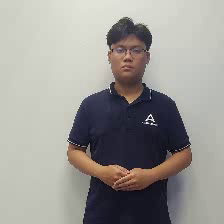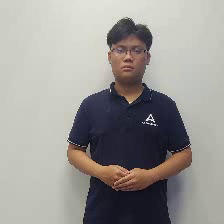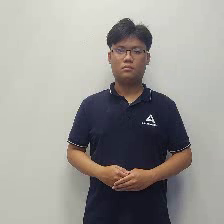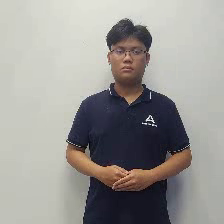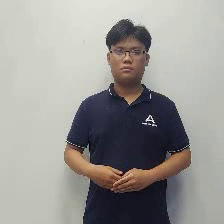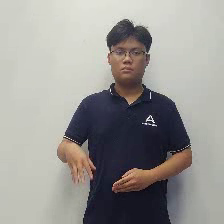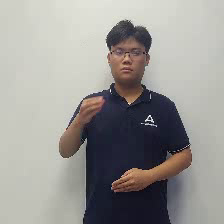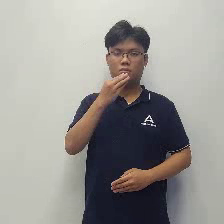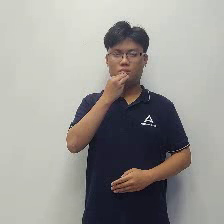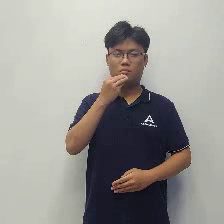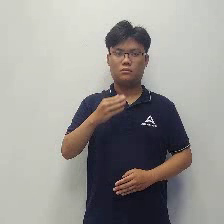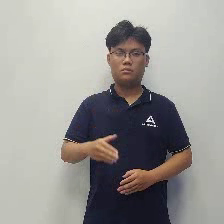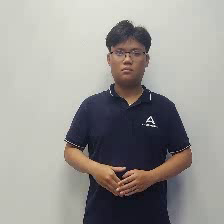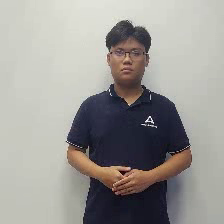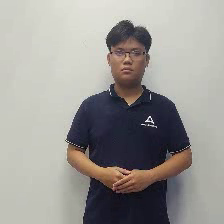Ăn